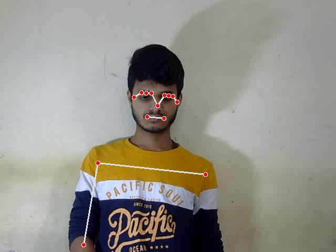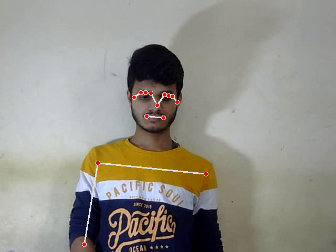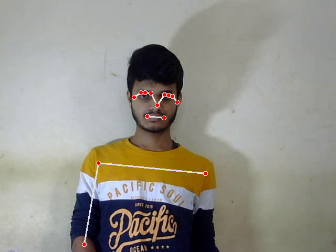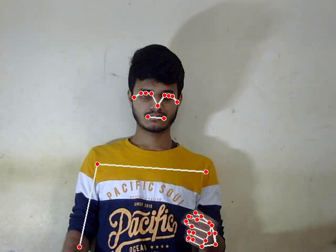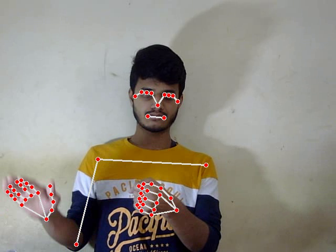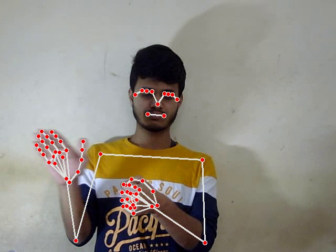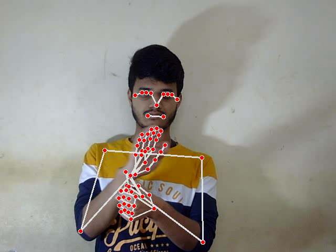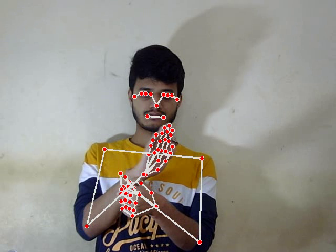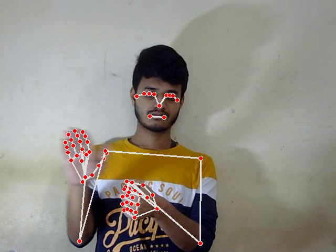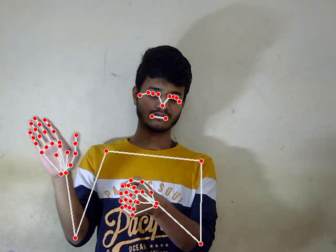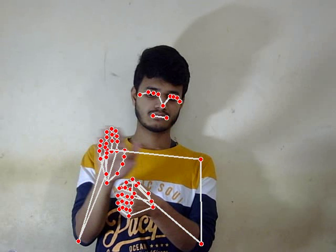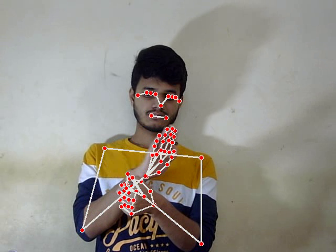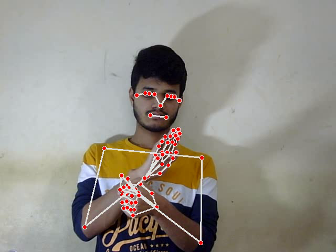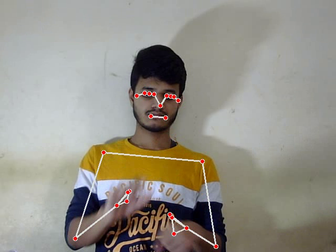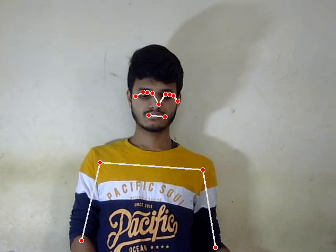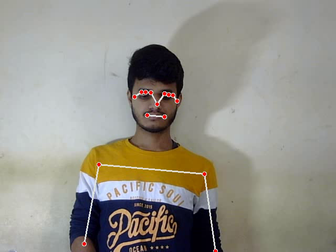busy